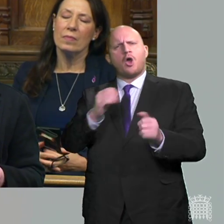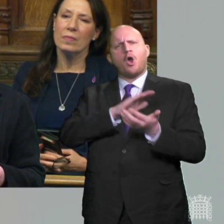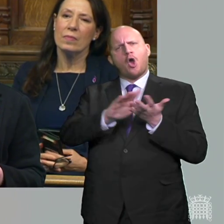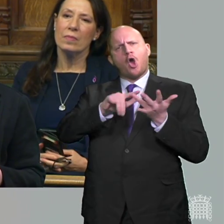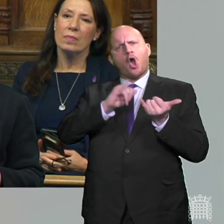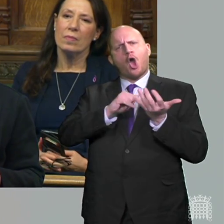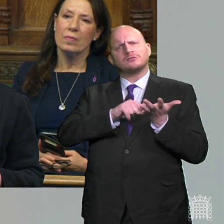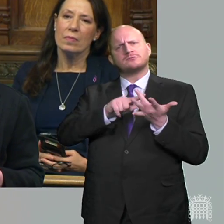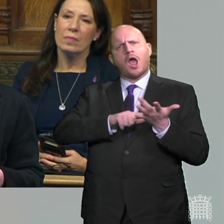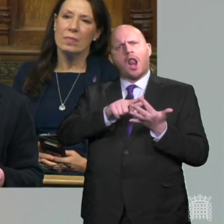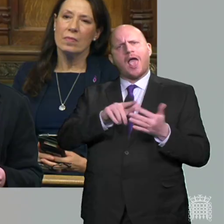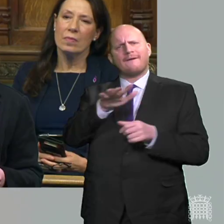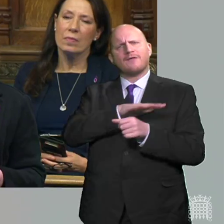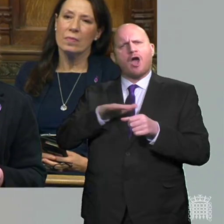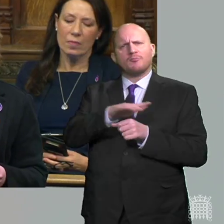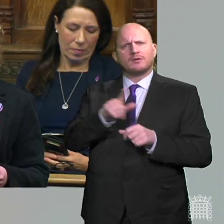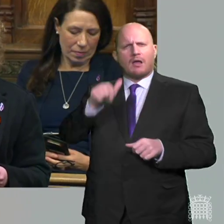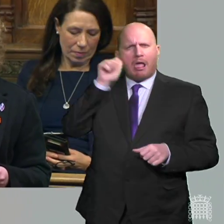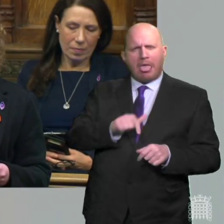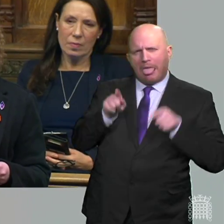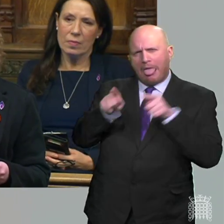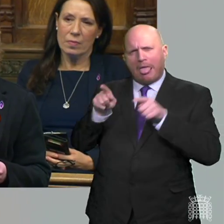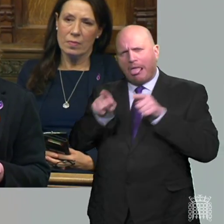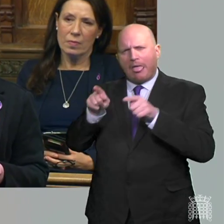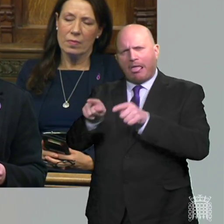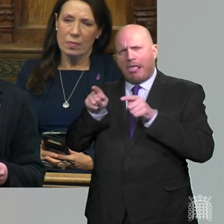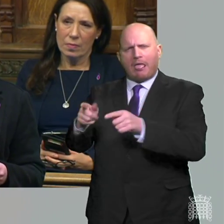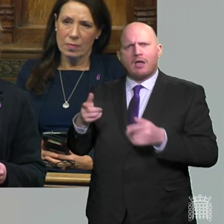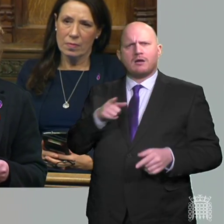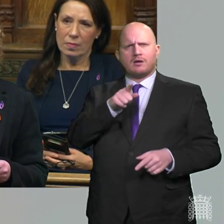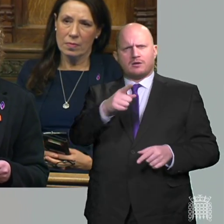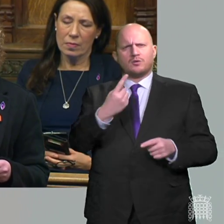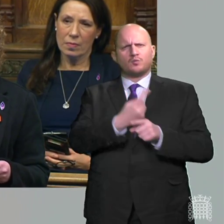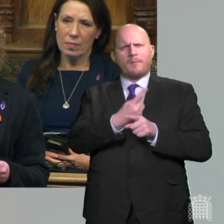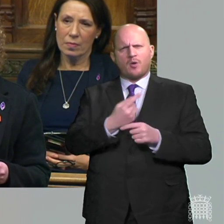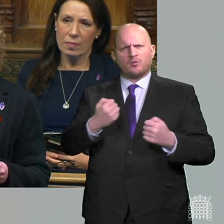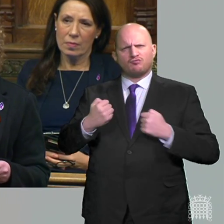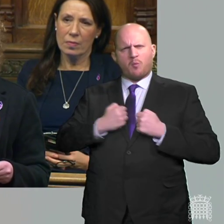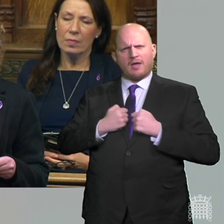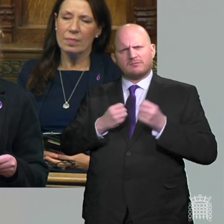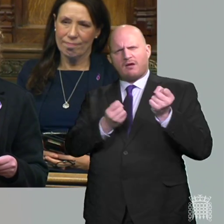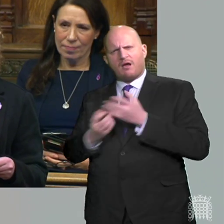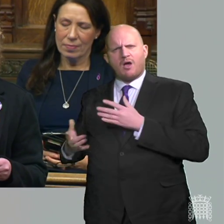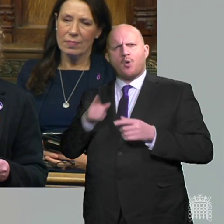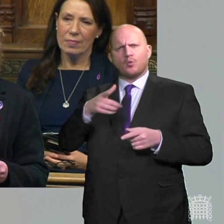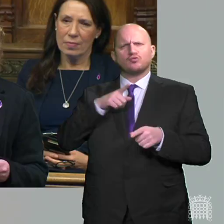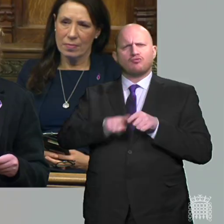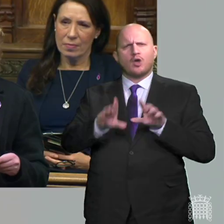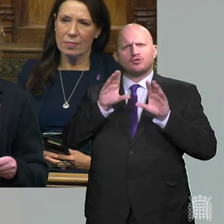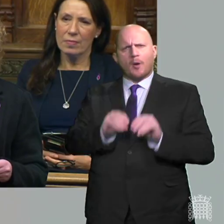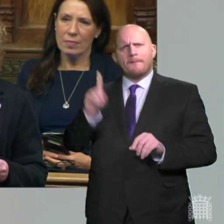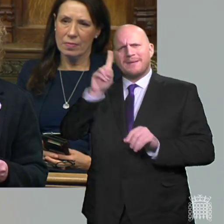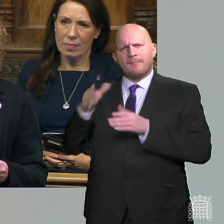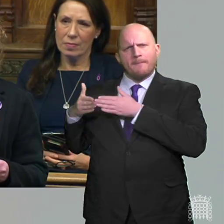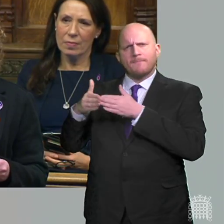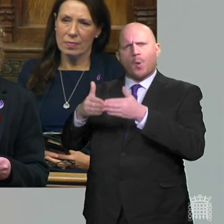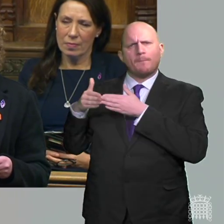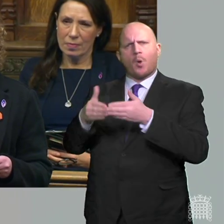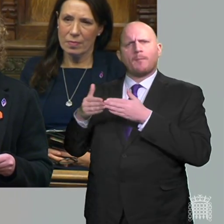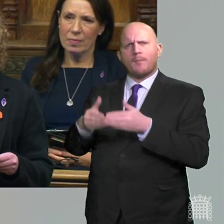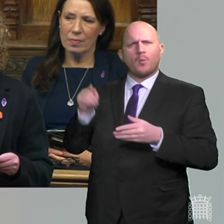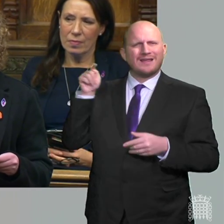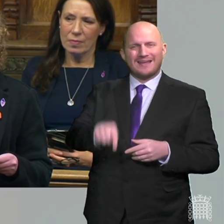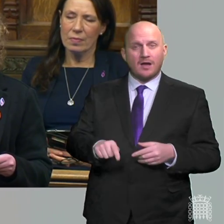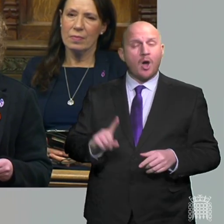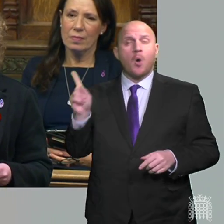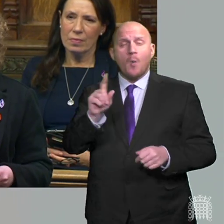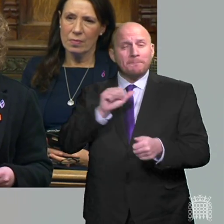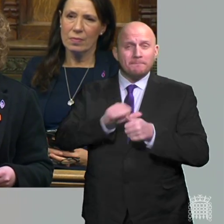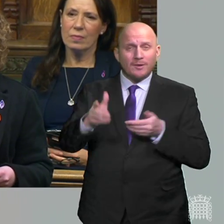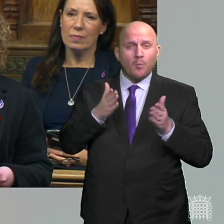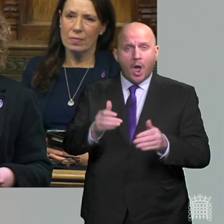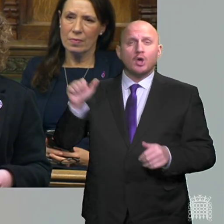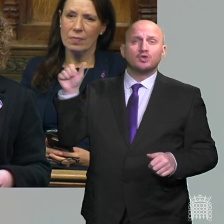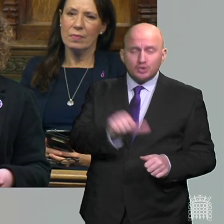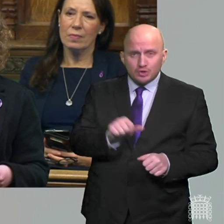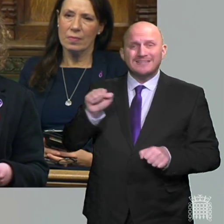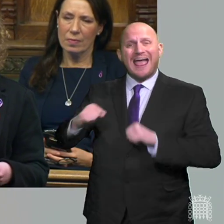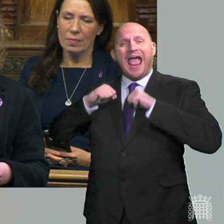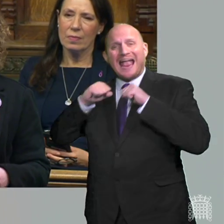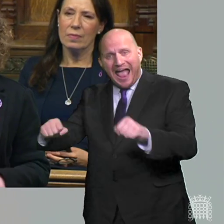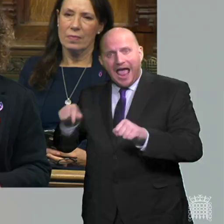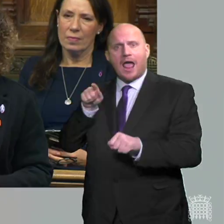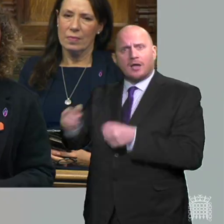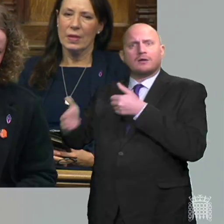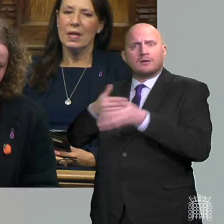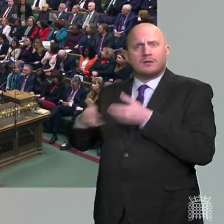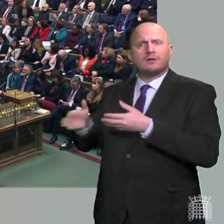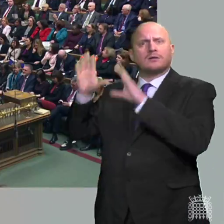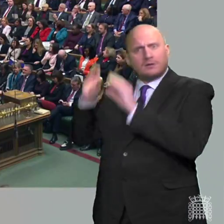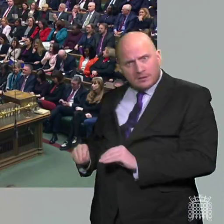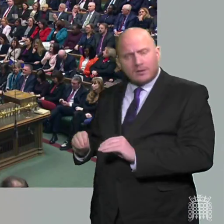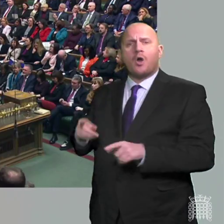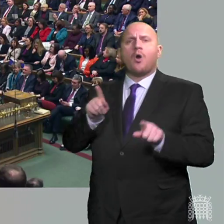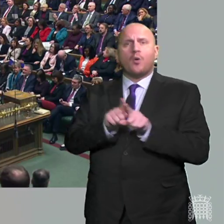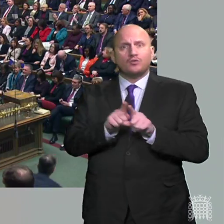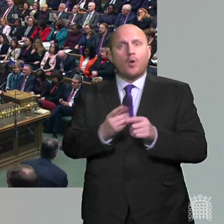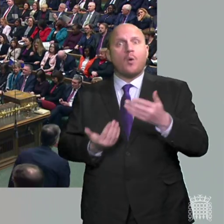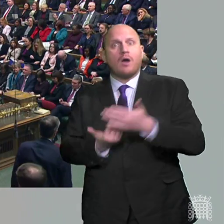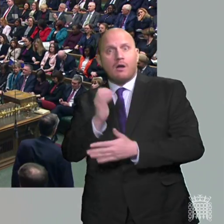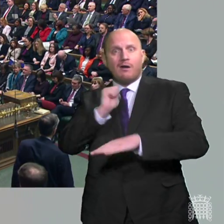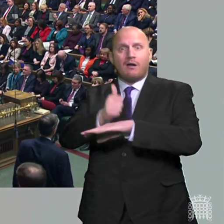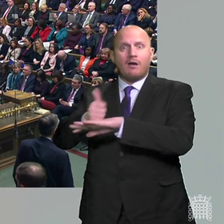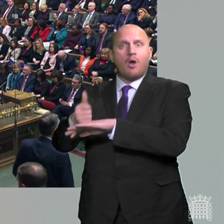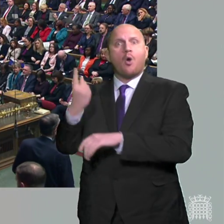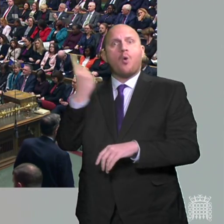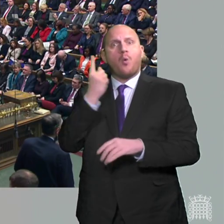Rather than cruel gimmicks such as Rwanda, is not the best way of deterring child crossings, saving lives and breaking the business model of criminal gangs the introduction of safe and legal routes to claim asylum?